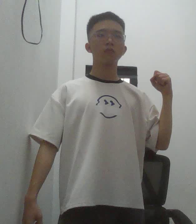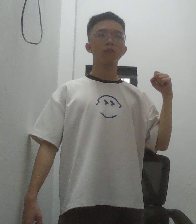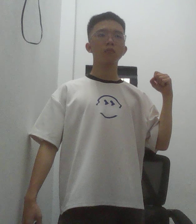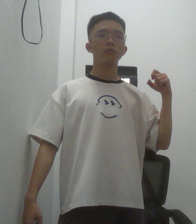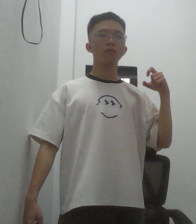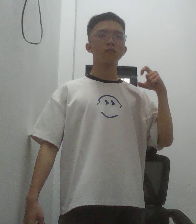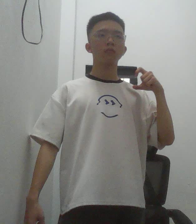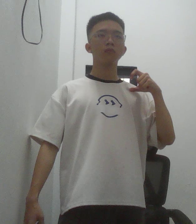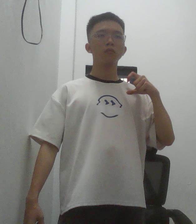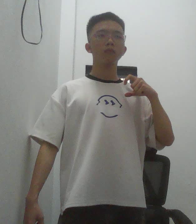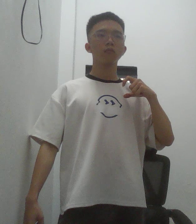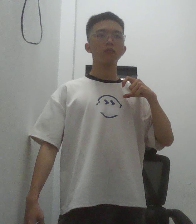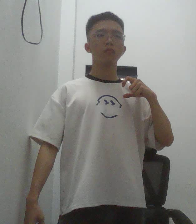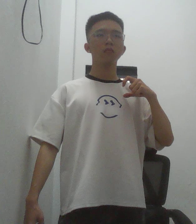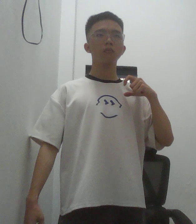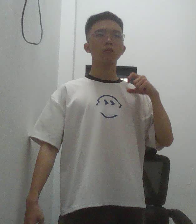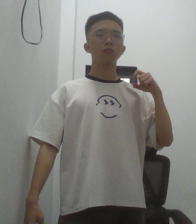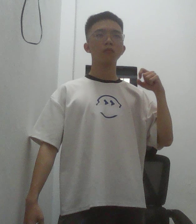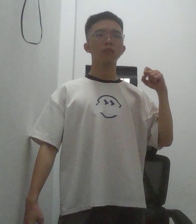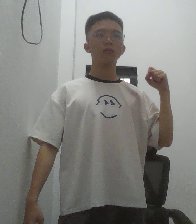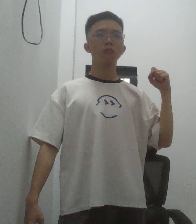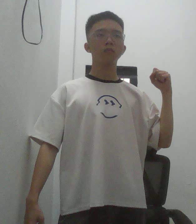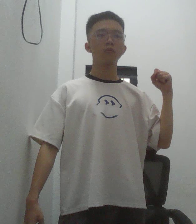giau co